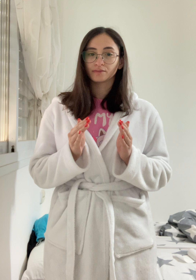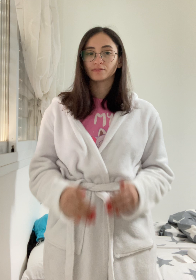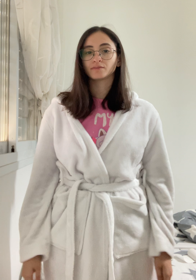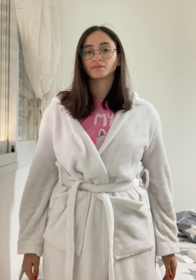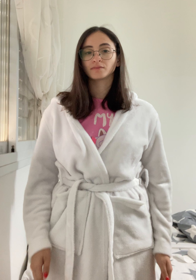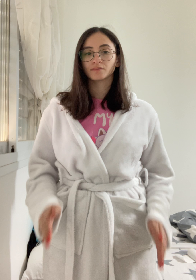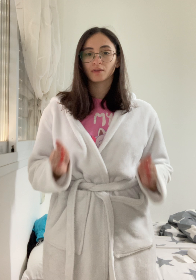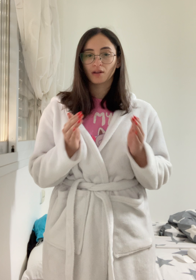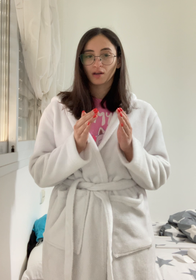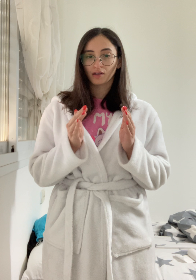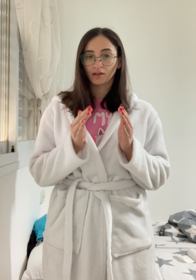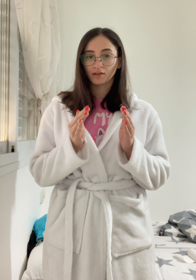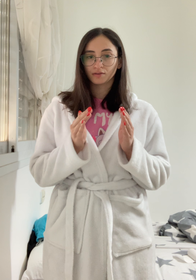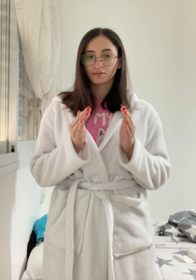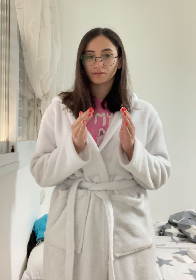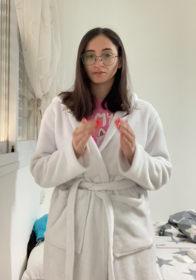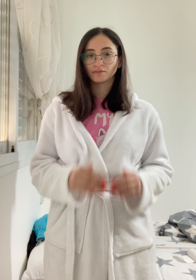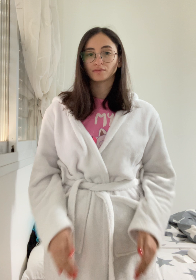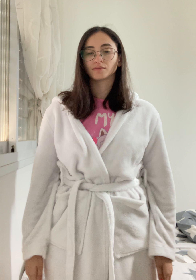קטן